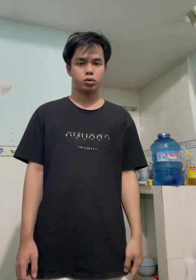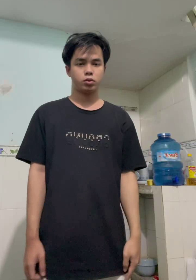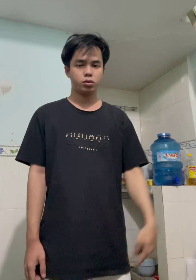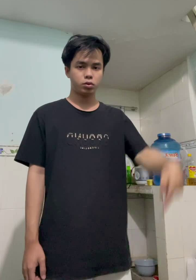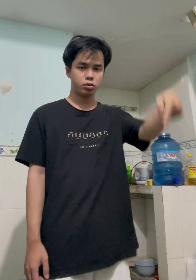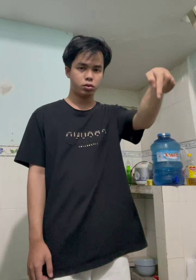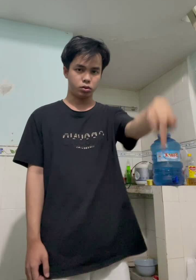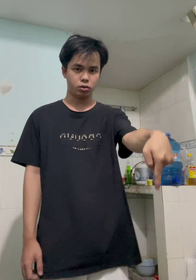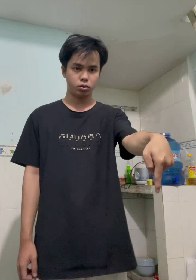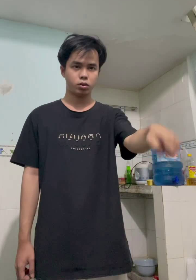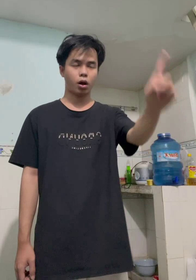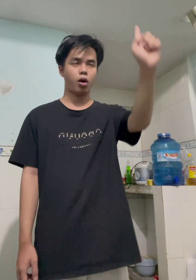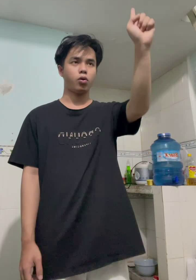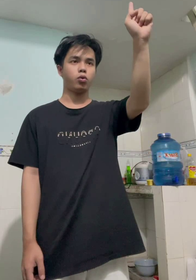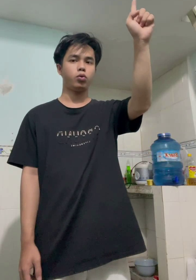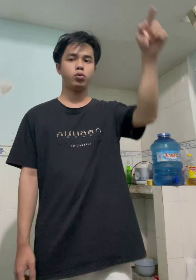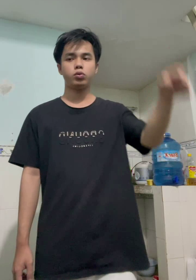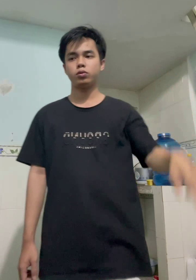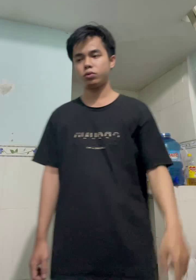di dau